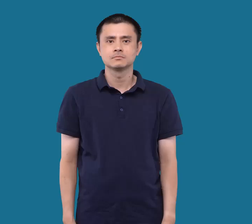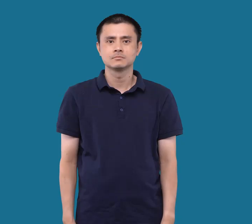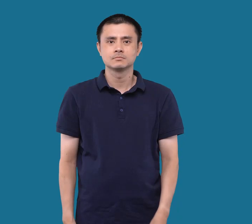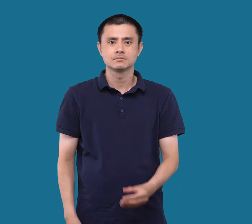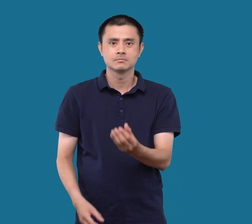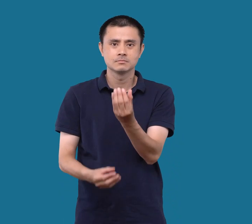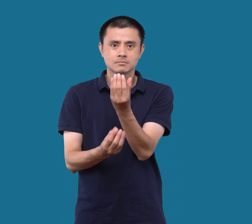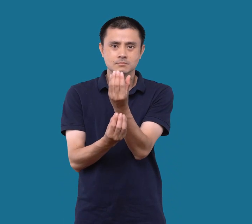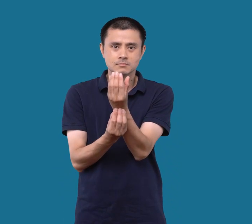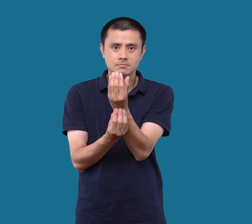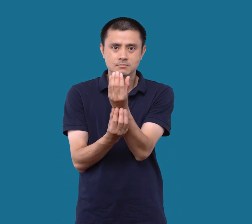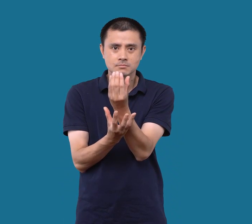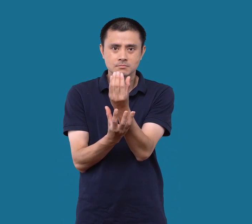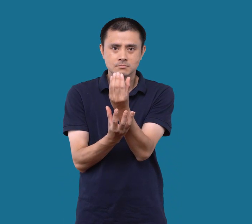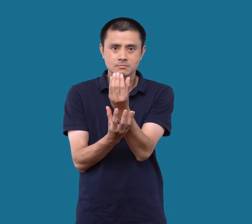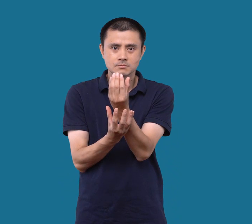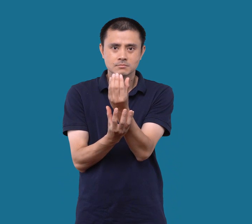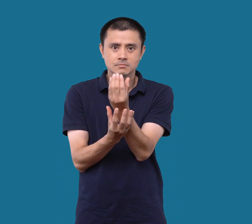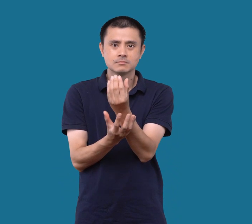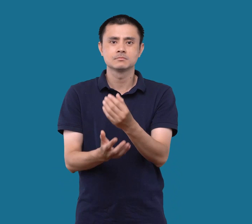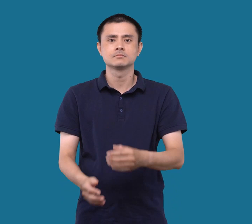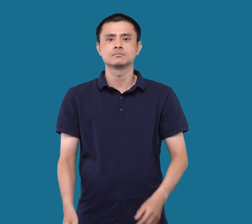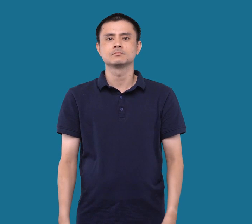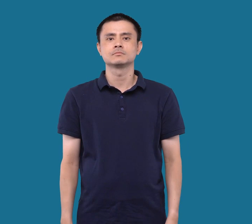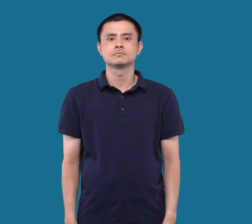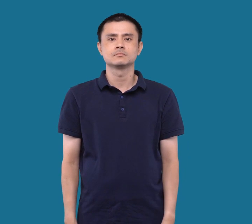cuống hoa